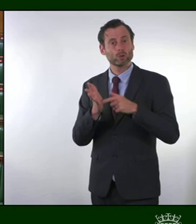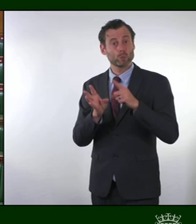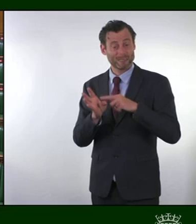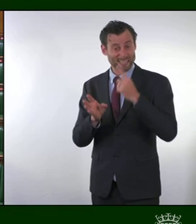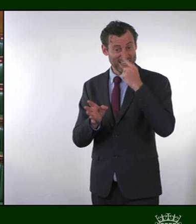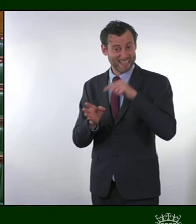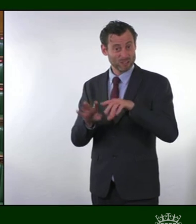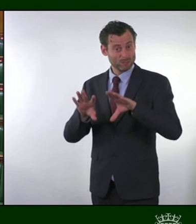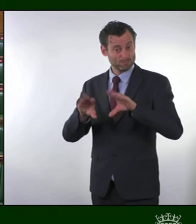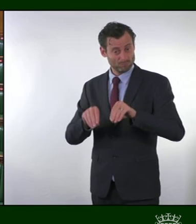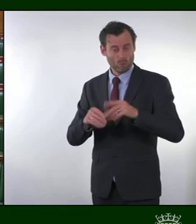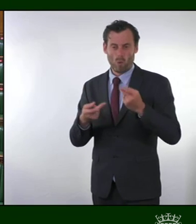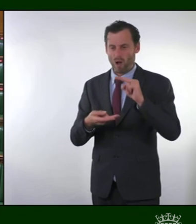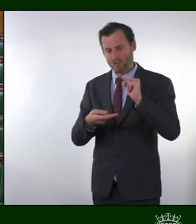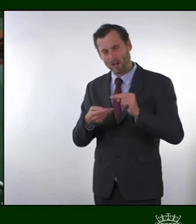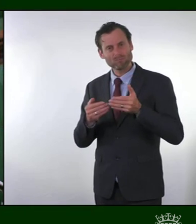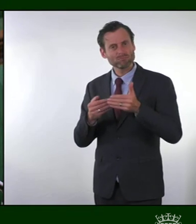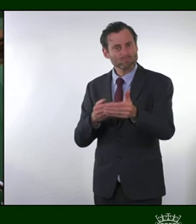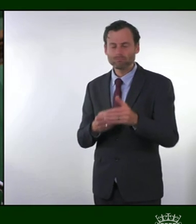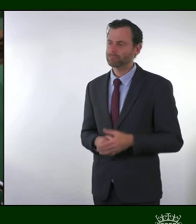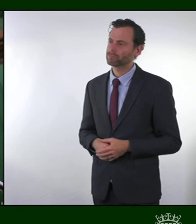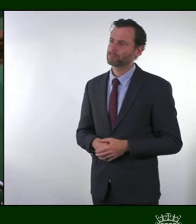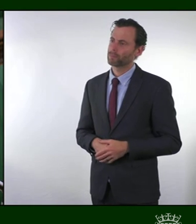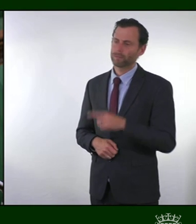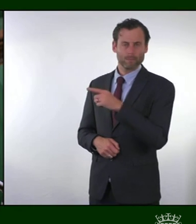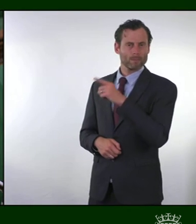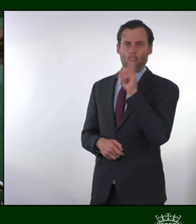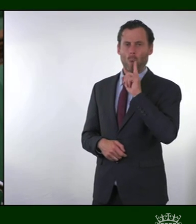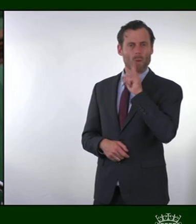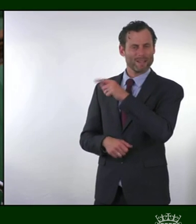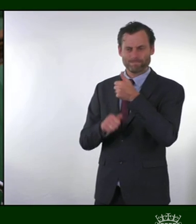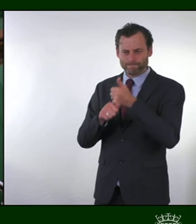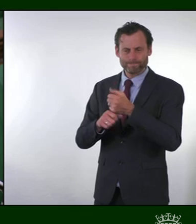My honourable Friend, as always, champions the aviation industry.